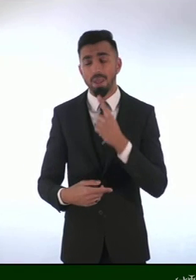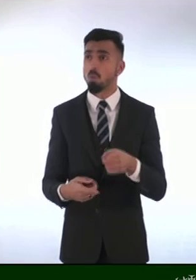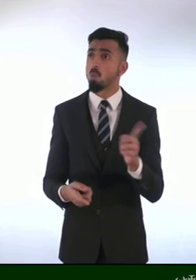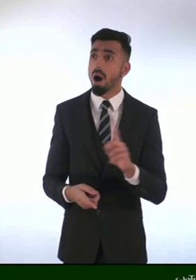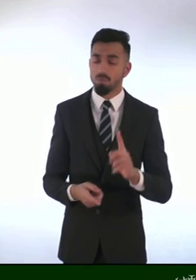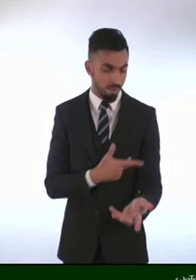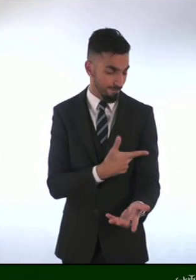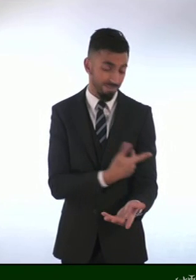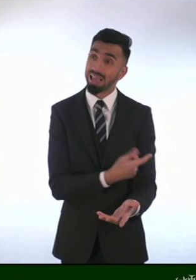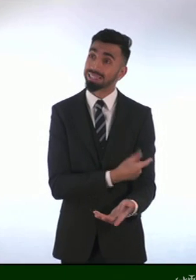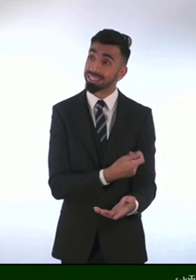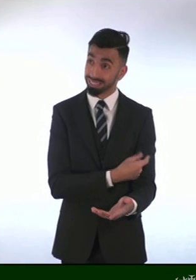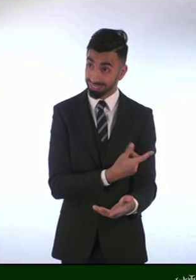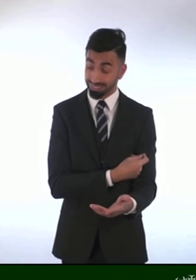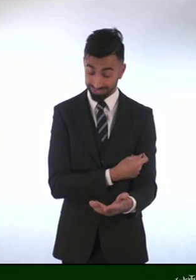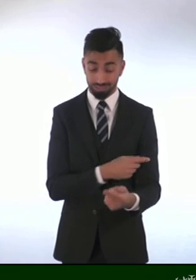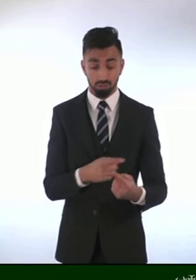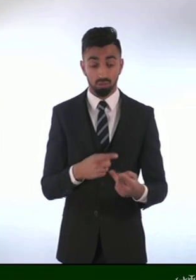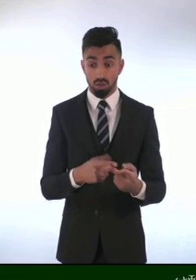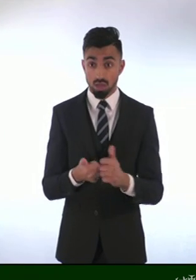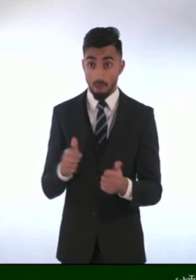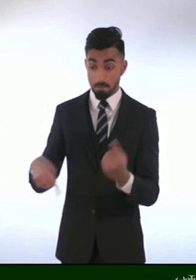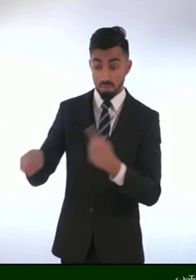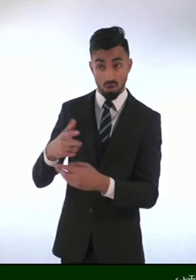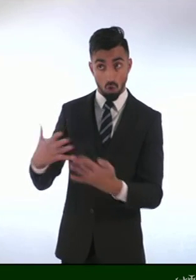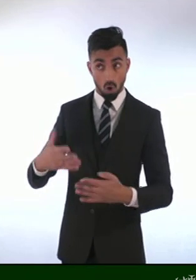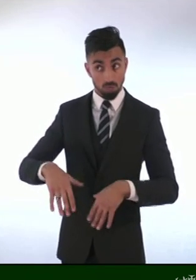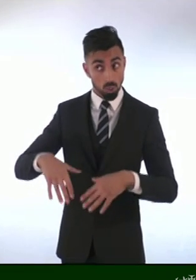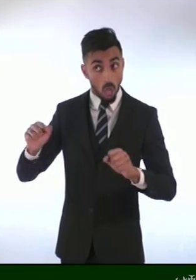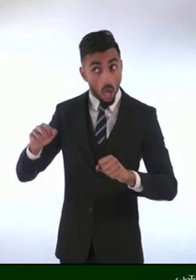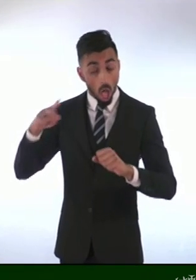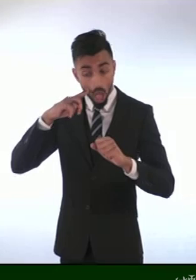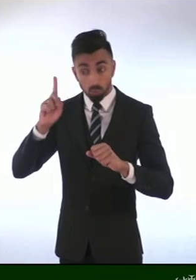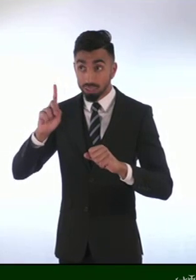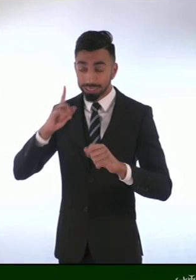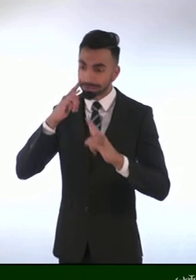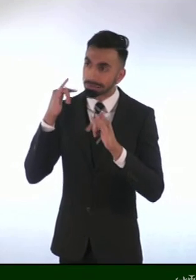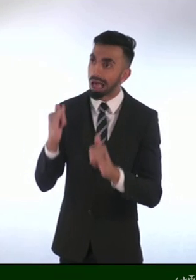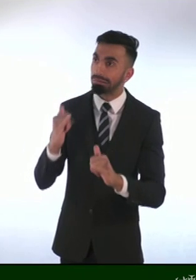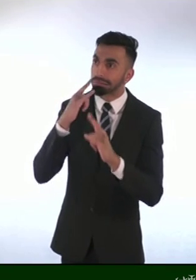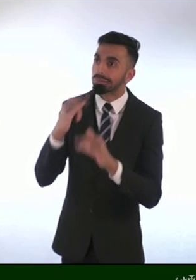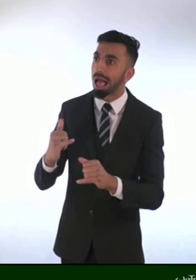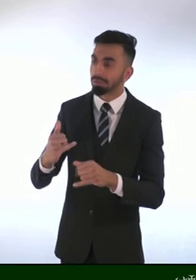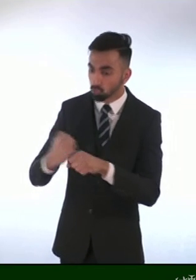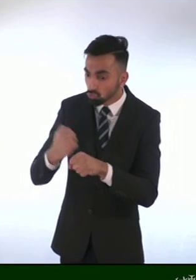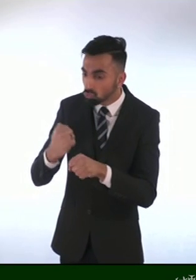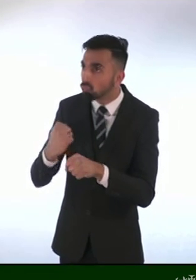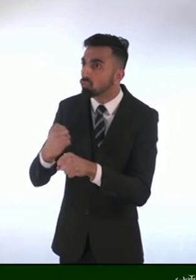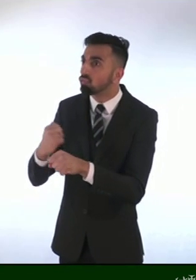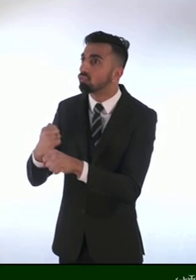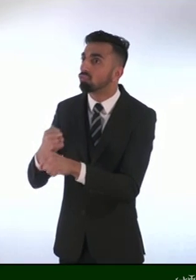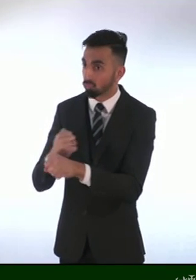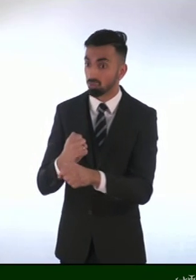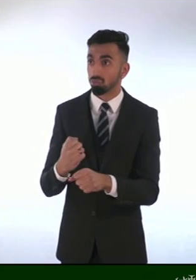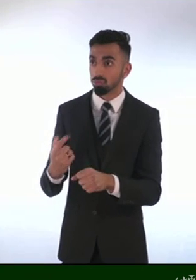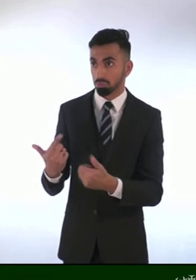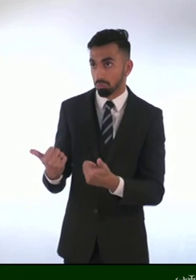As I have just said, a huge amount of work is going into investing in test kits, and those are changing and improving the whole time.